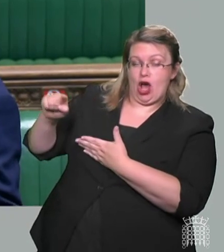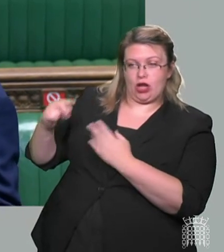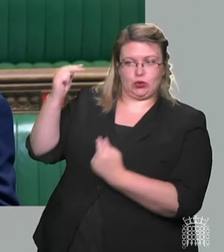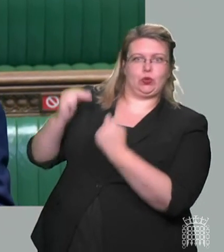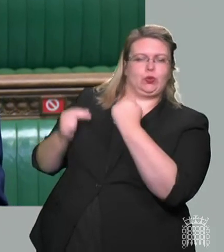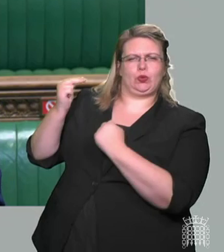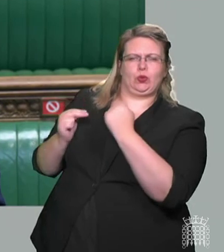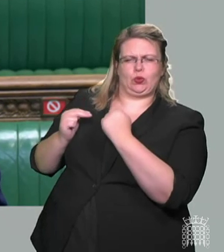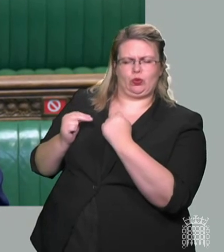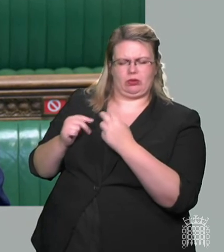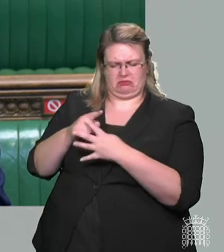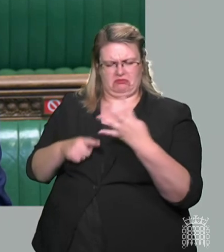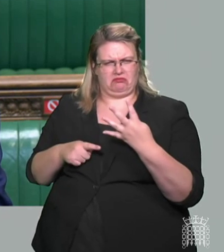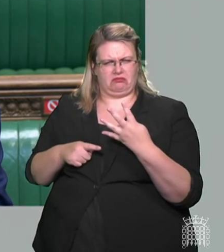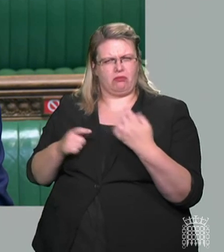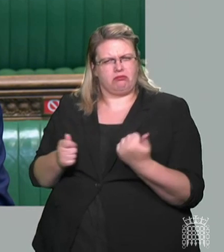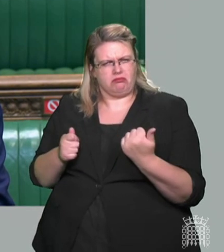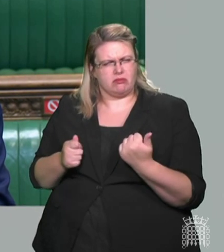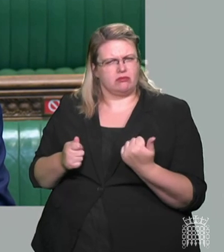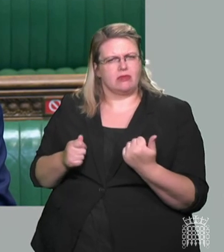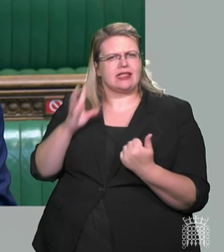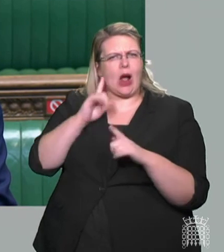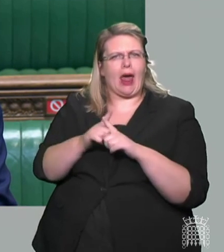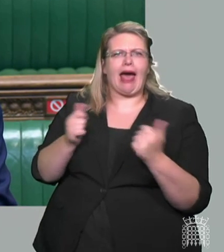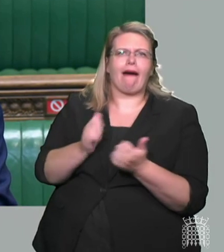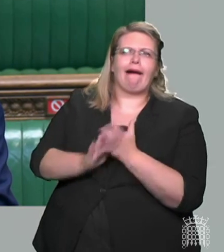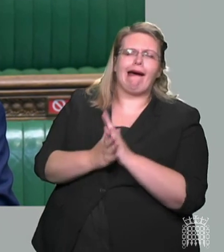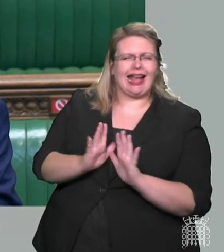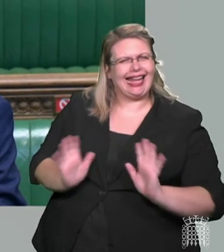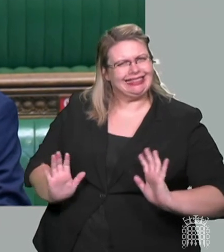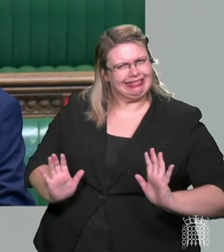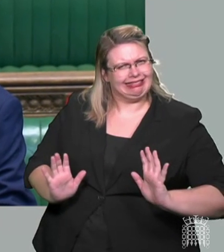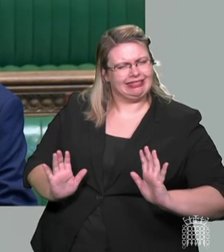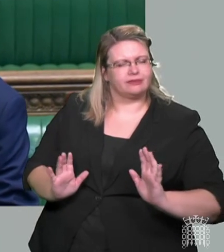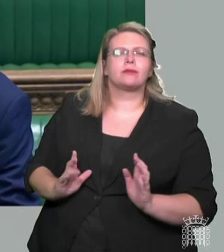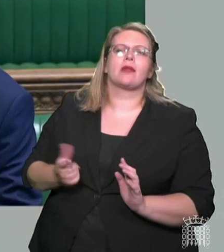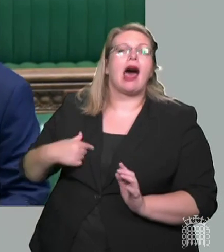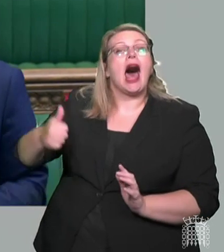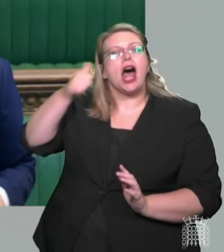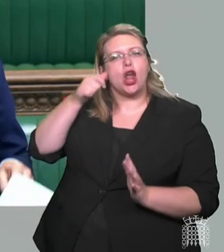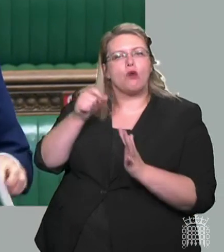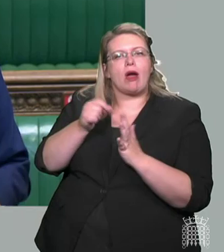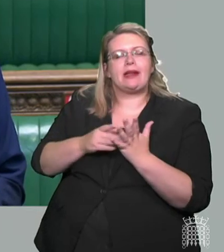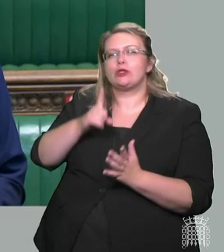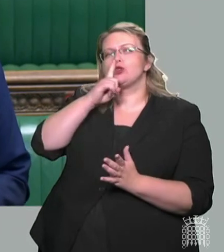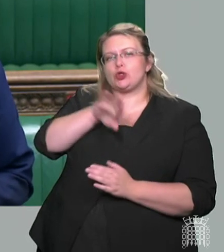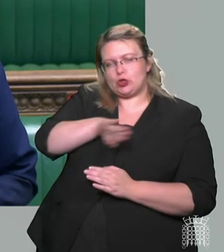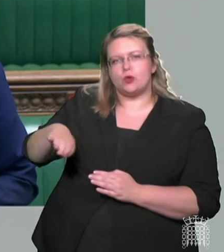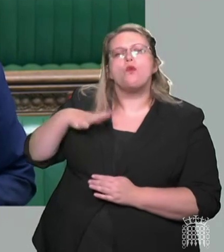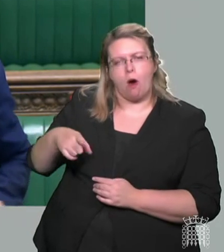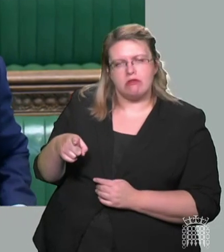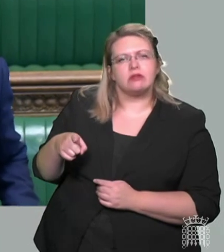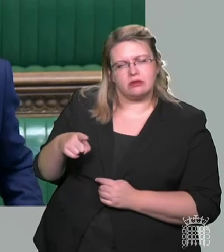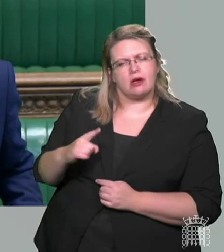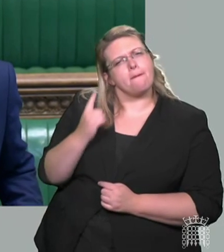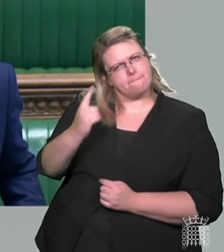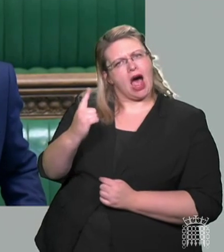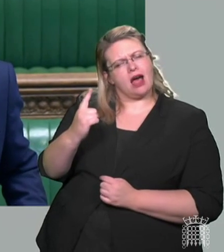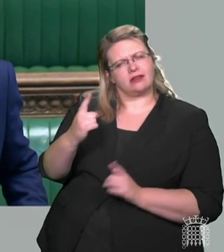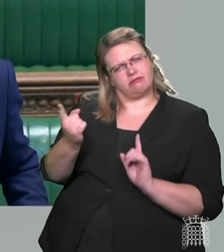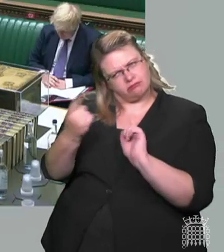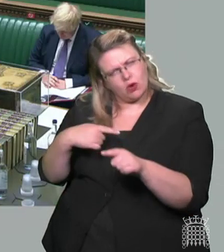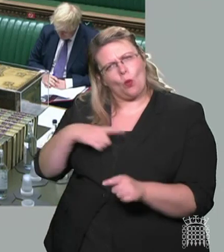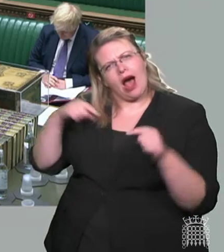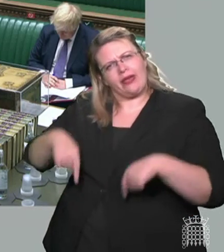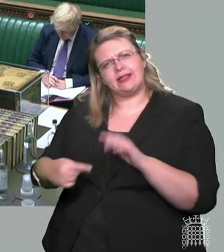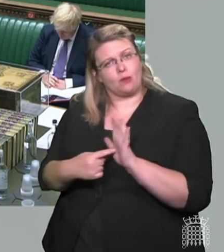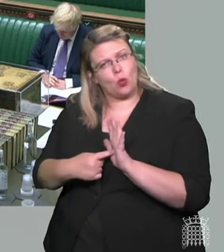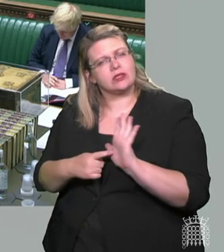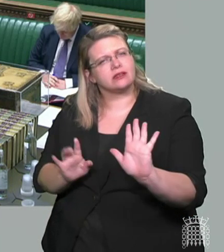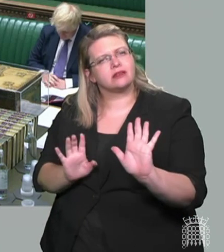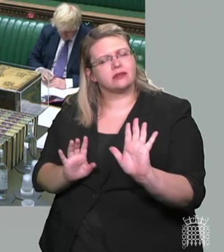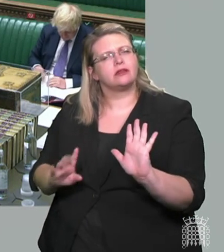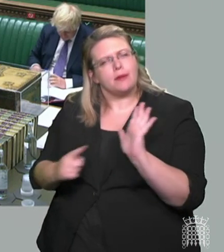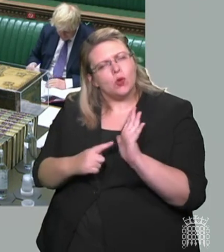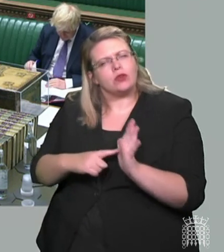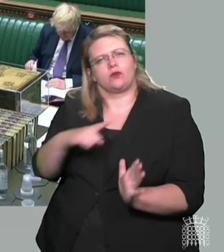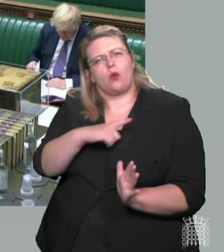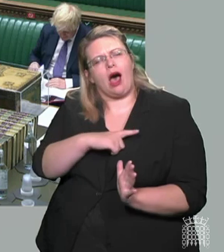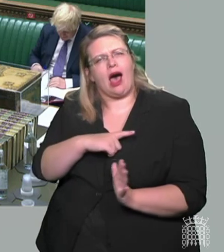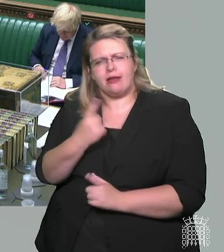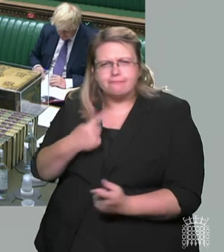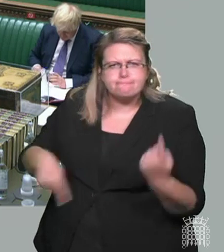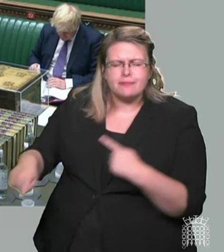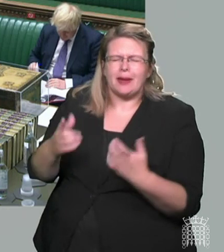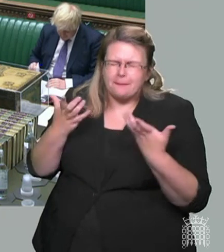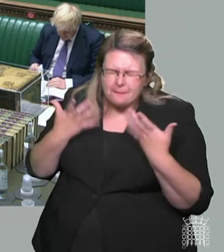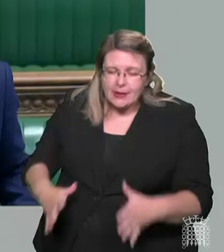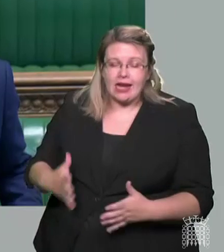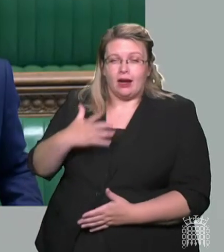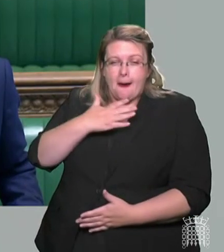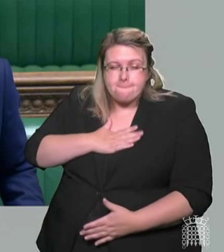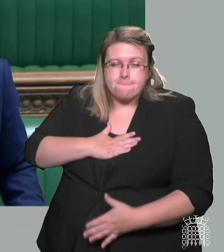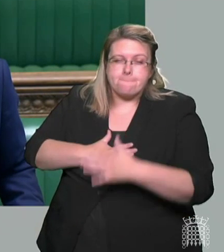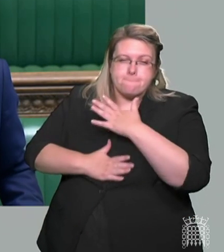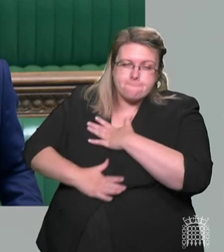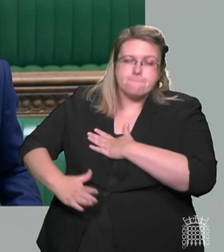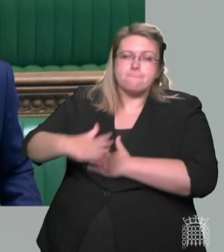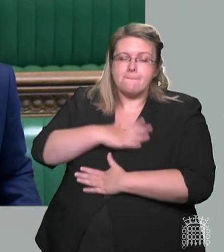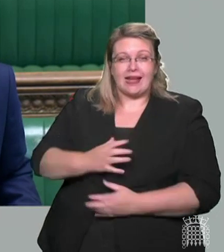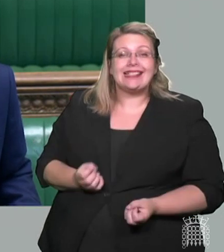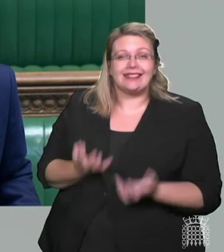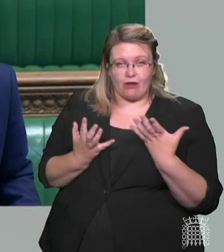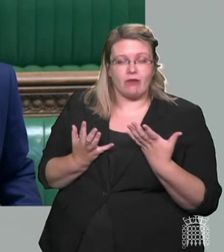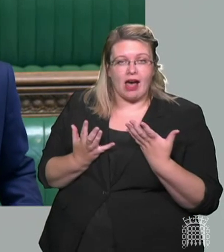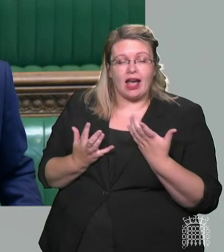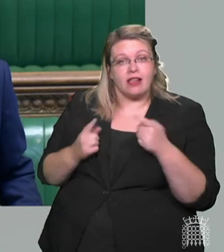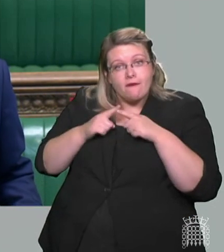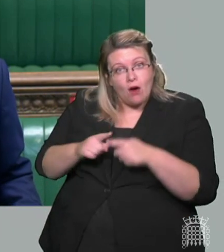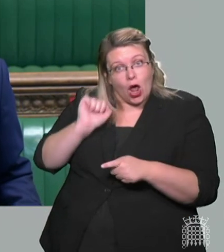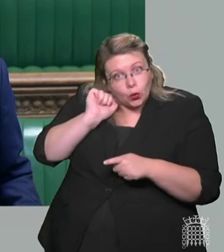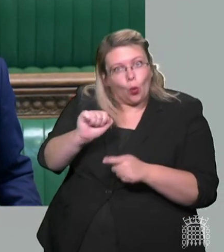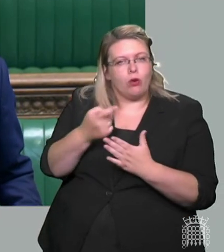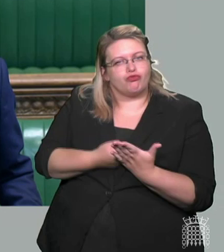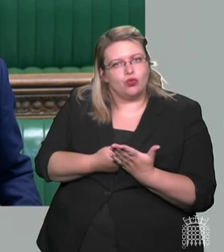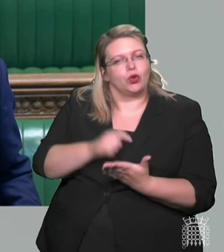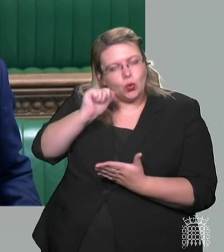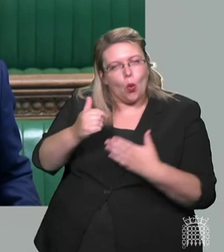It does not sound like case closed to me. I know that the Prime Minister is keen to sweep this under the carpet, but let me tell him why it matters: millions of people made huge and very difficult sacrifices to follow the rules that his Health Secretary had introduced.